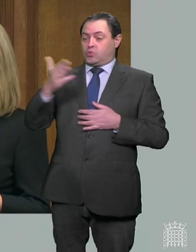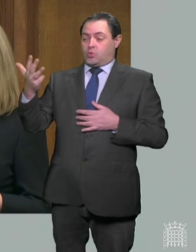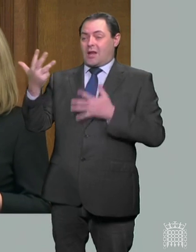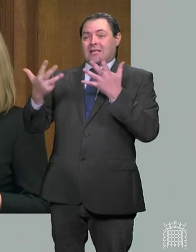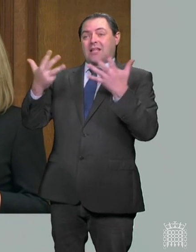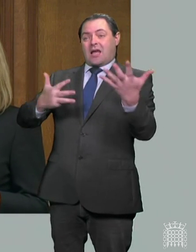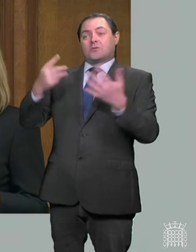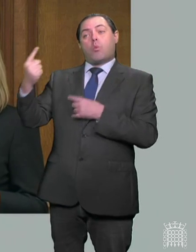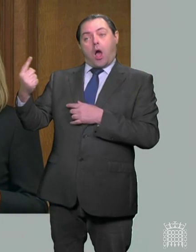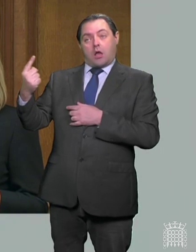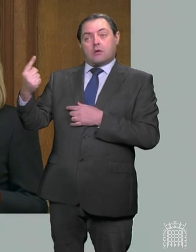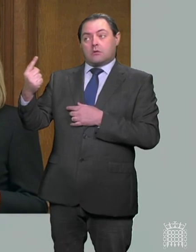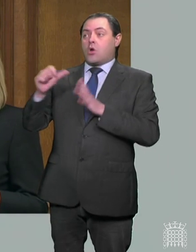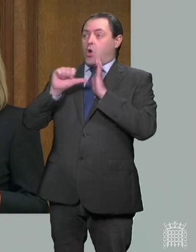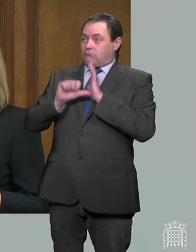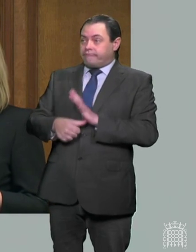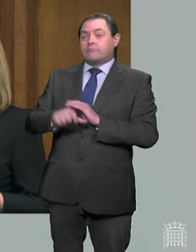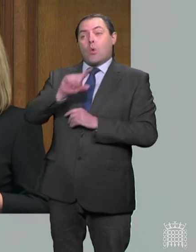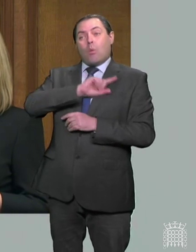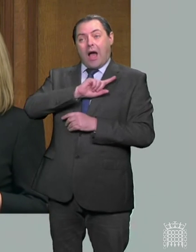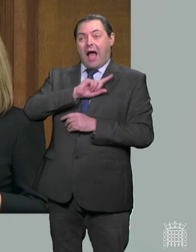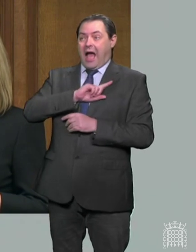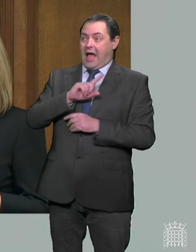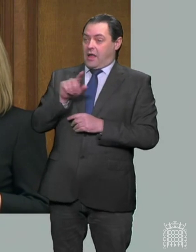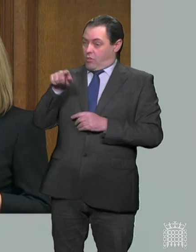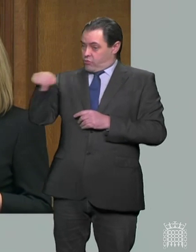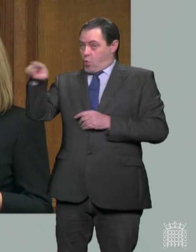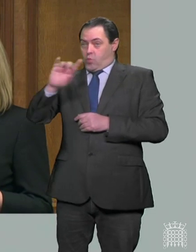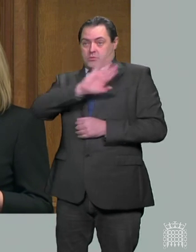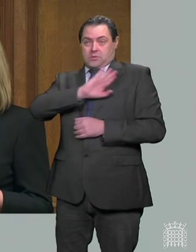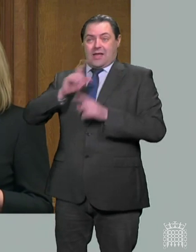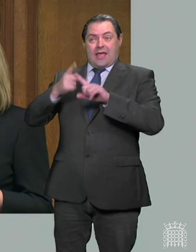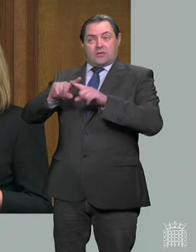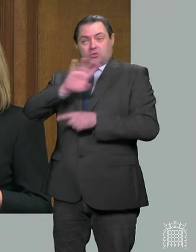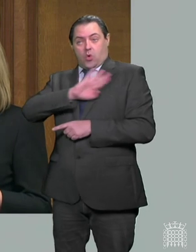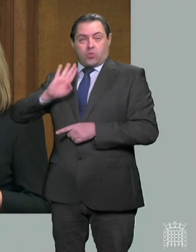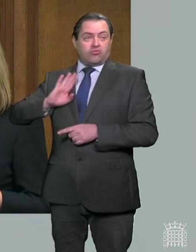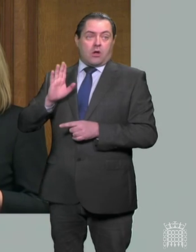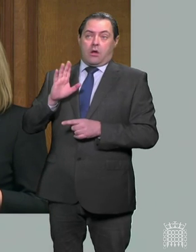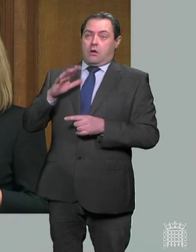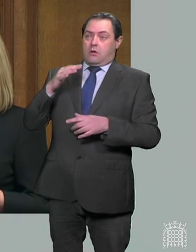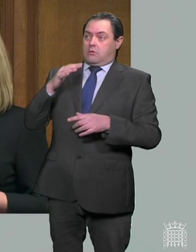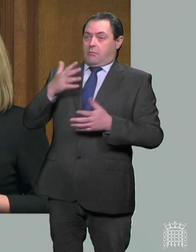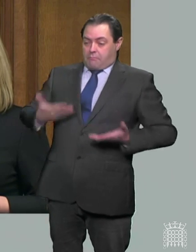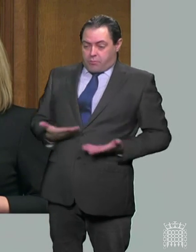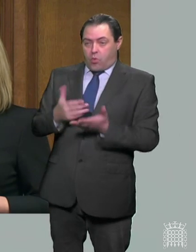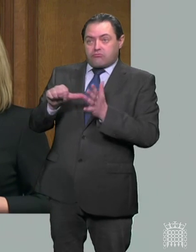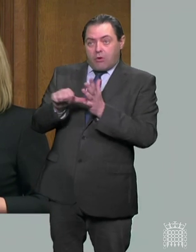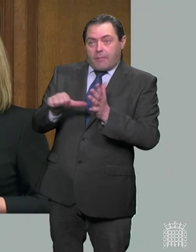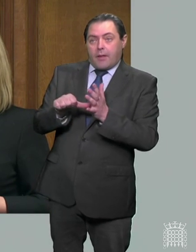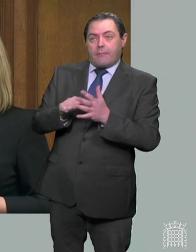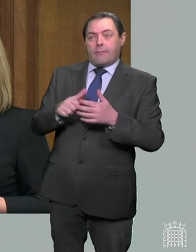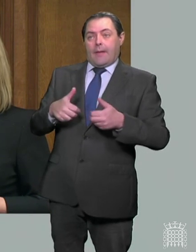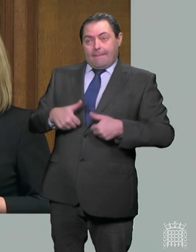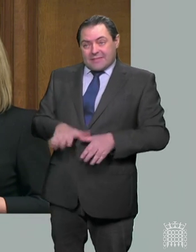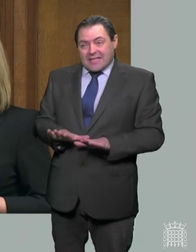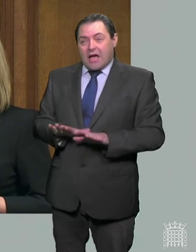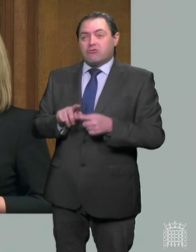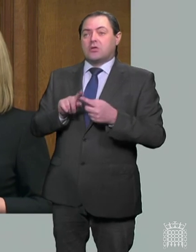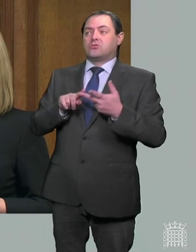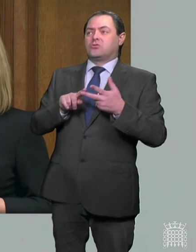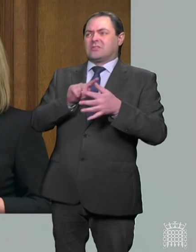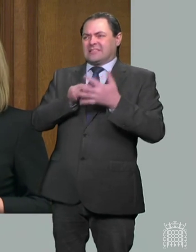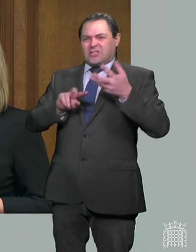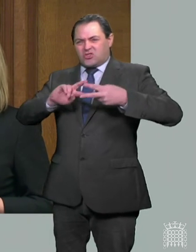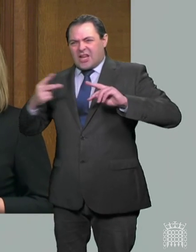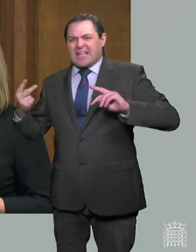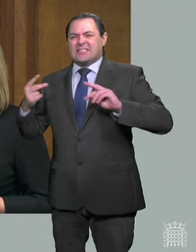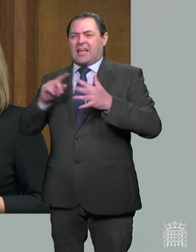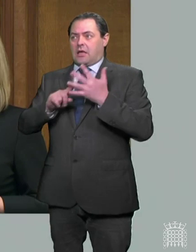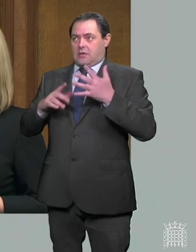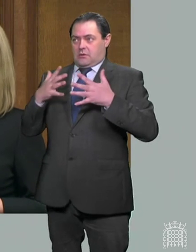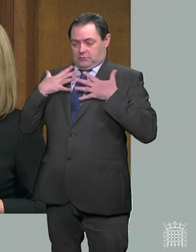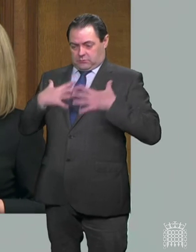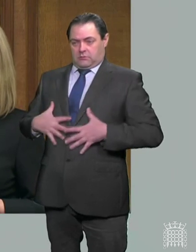It hurts because studies of such veterans have shown increased miscarriages, increased birth defects and the same rate of genetic damage as clean-up workers at Chernobyl.